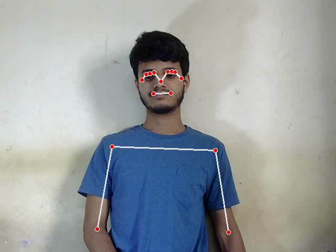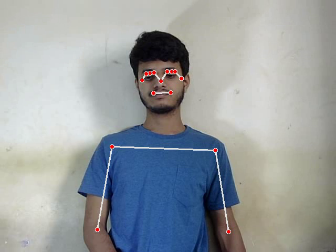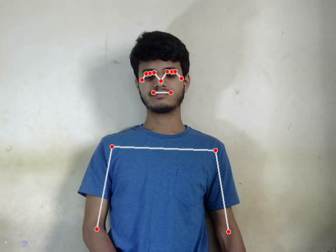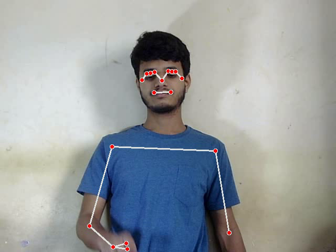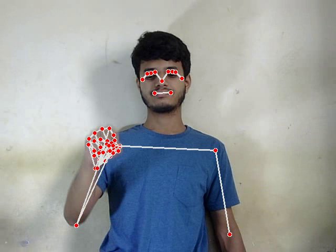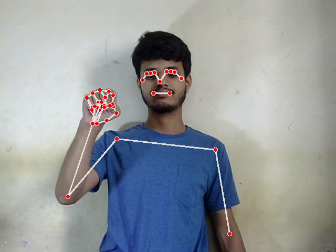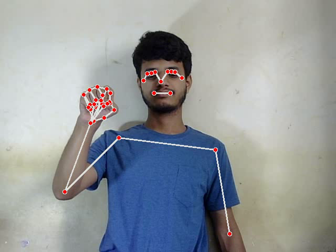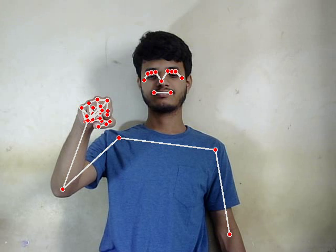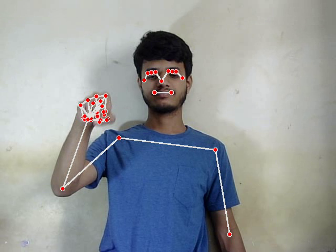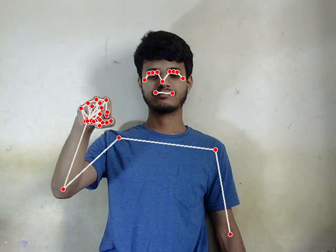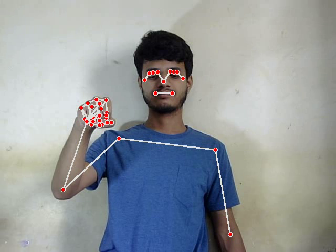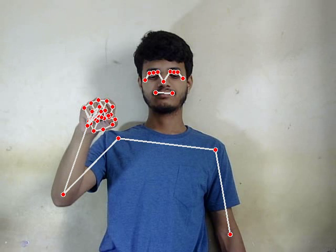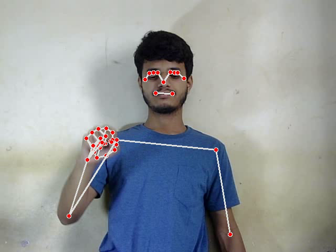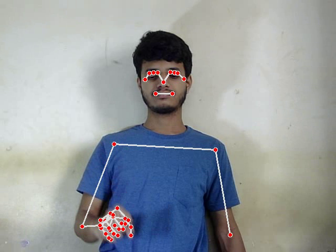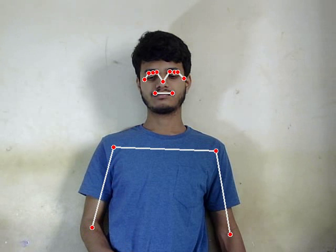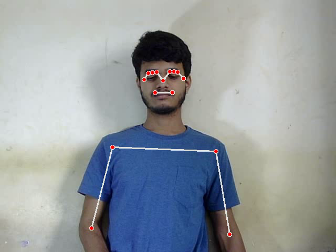yes